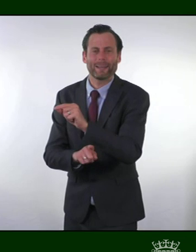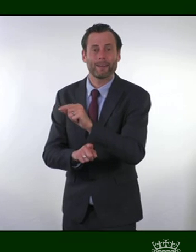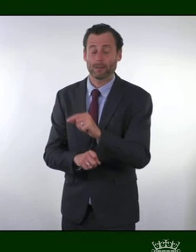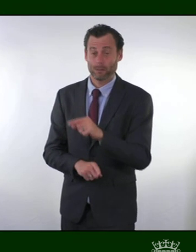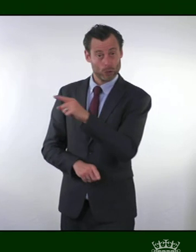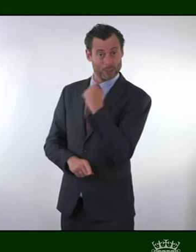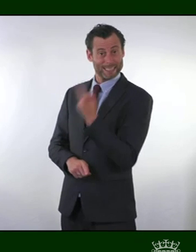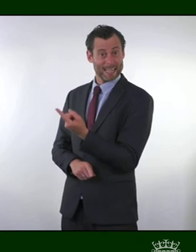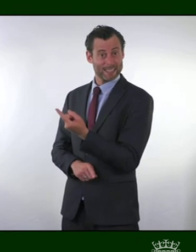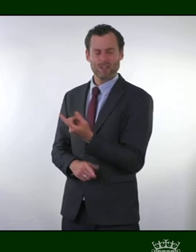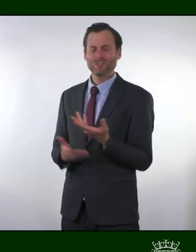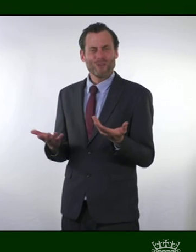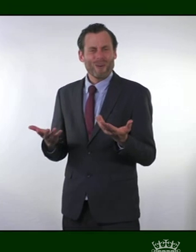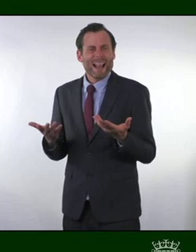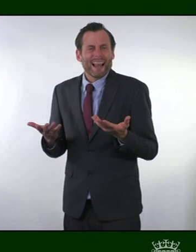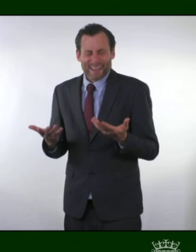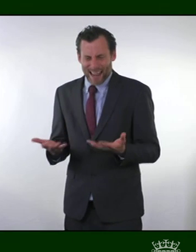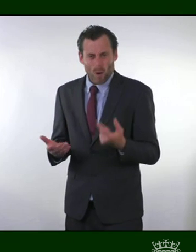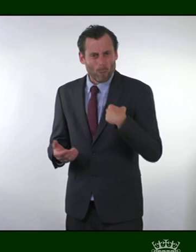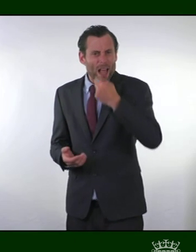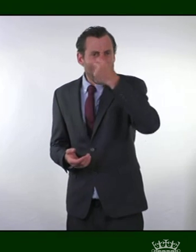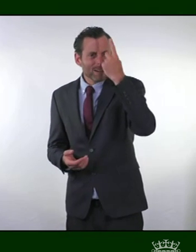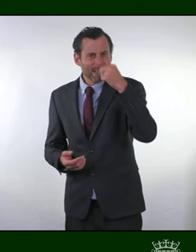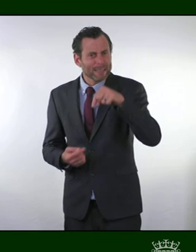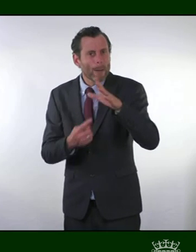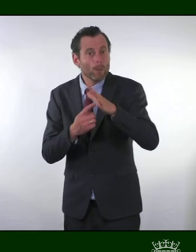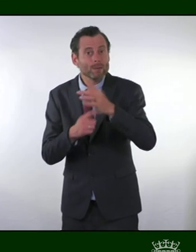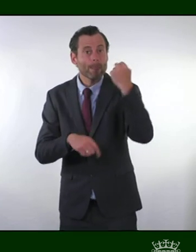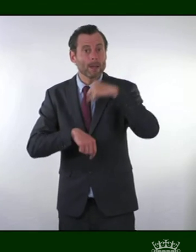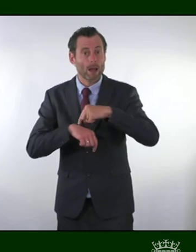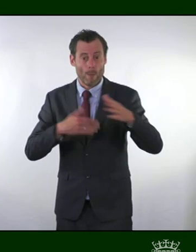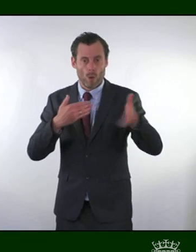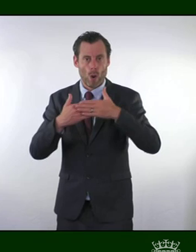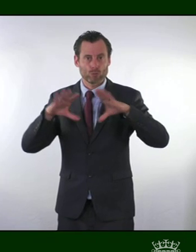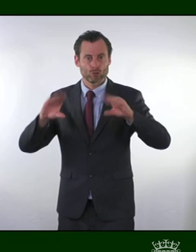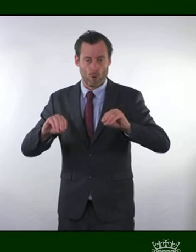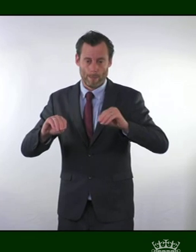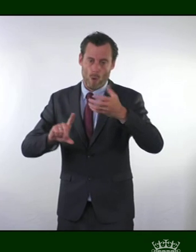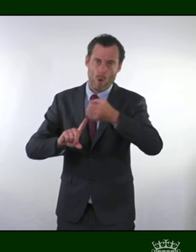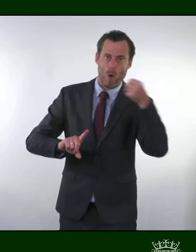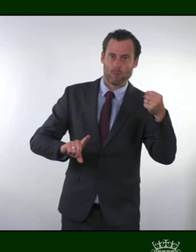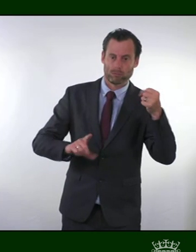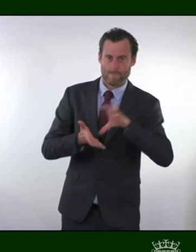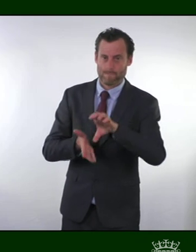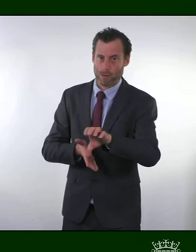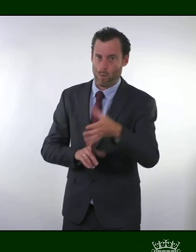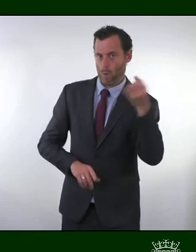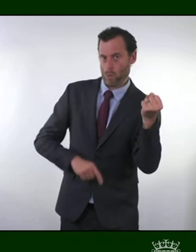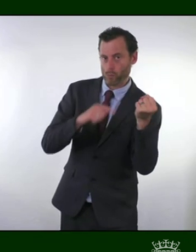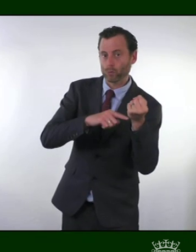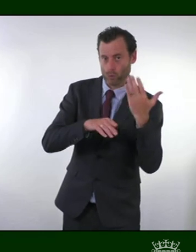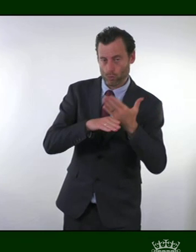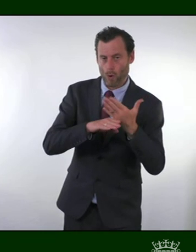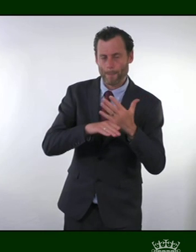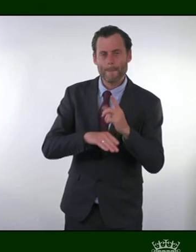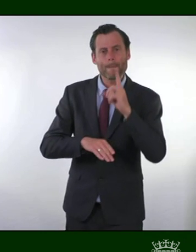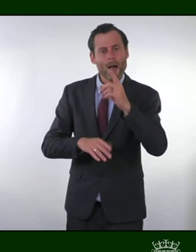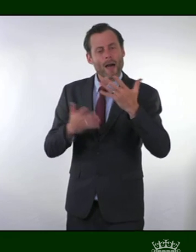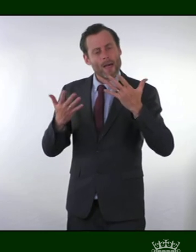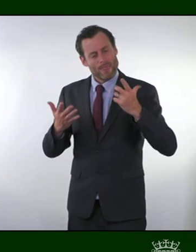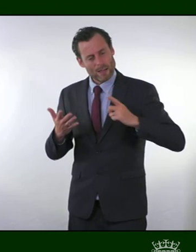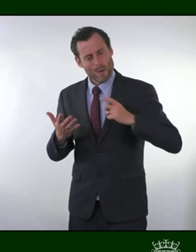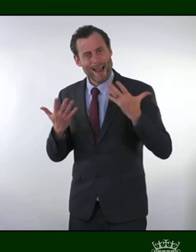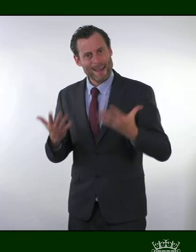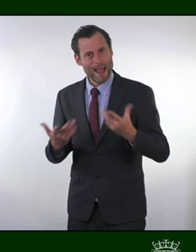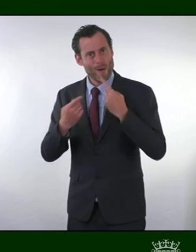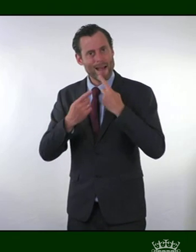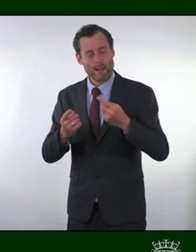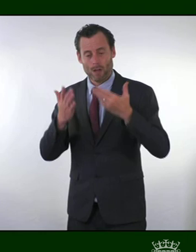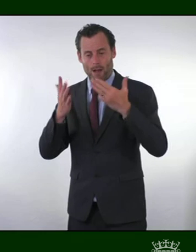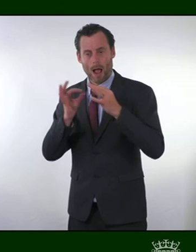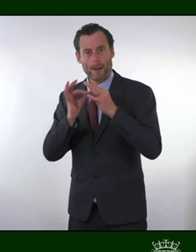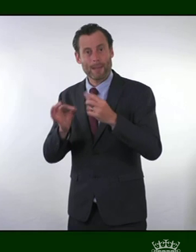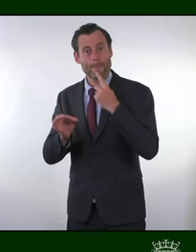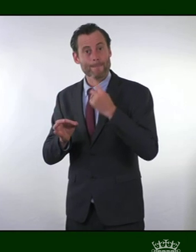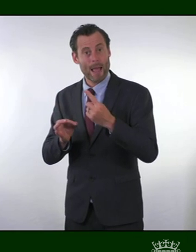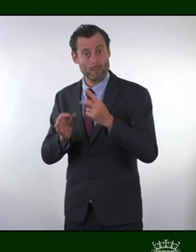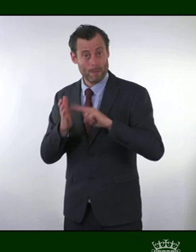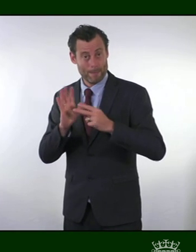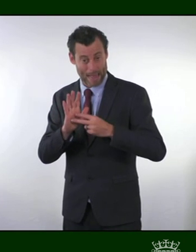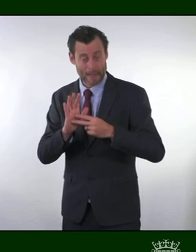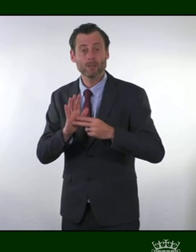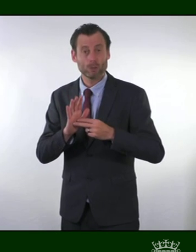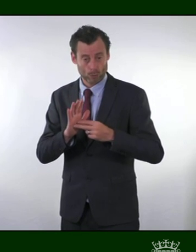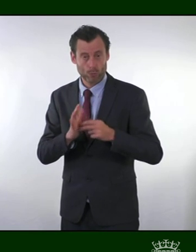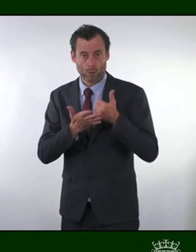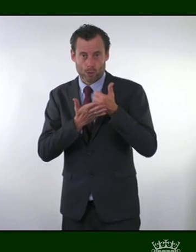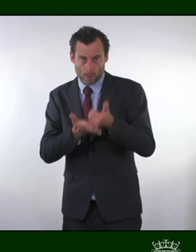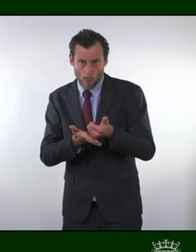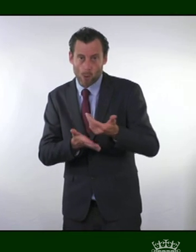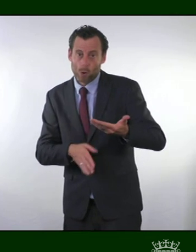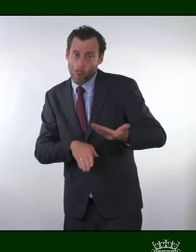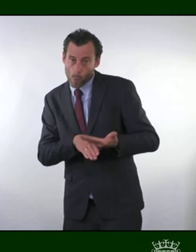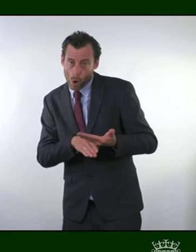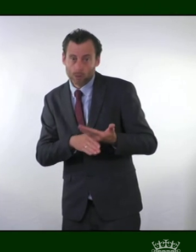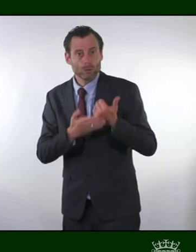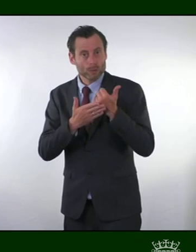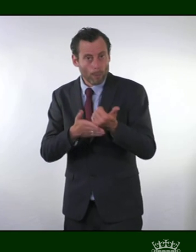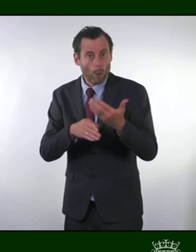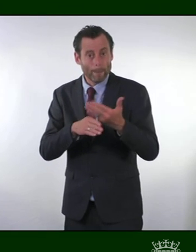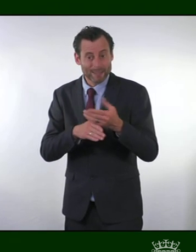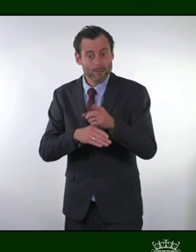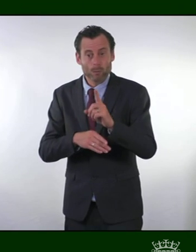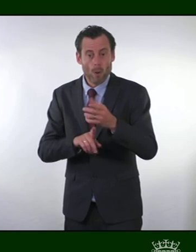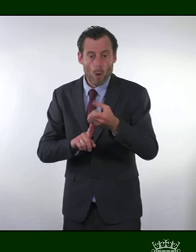We understand that businesses that have had to furlough employees have been through a difficult time, which is why today we outlined a £9 billion policy—the job retention bonus—to support workers and to support businesses who bring those furloughed workers back.